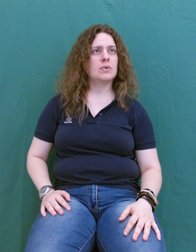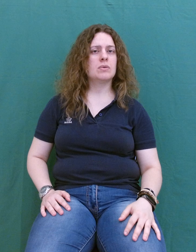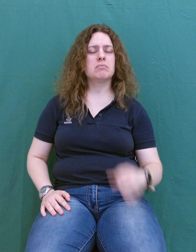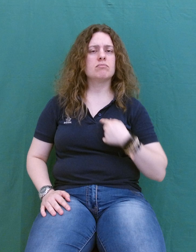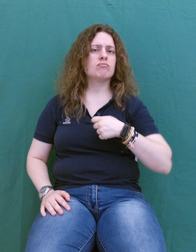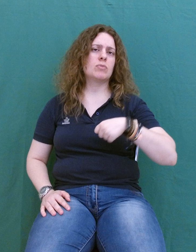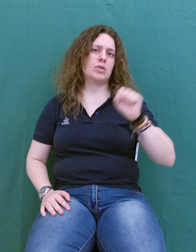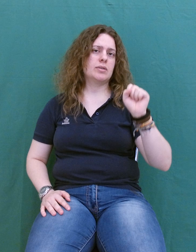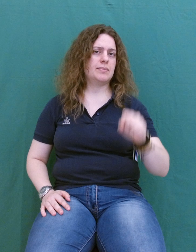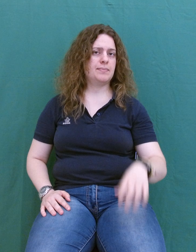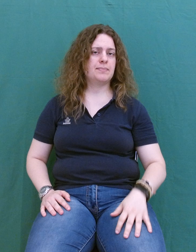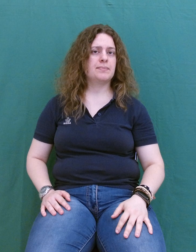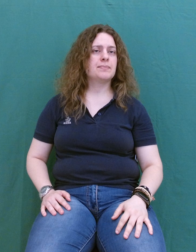ΟΧΙ